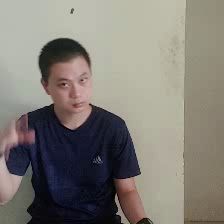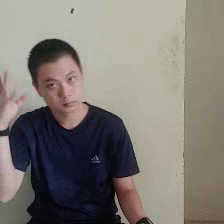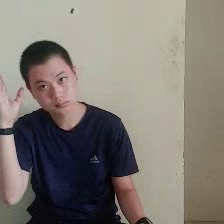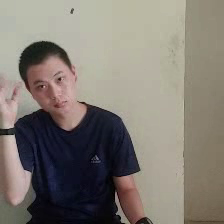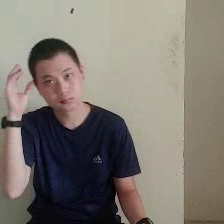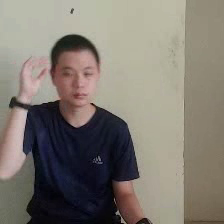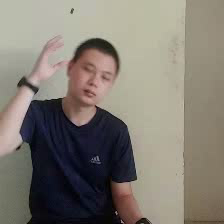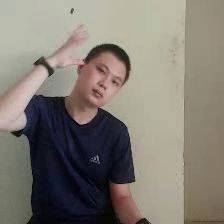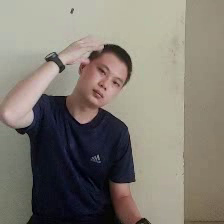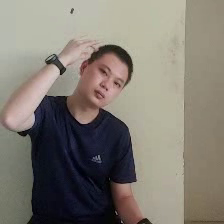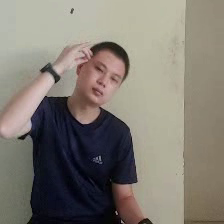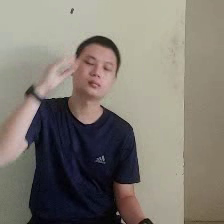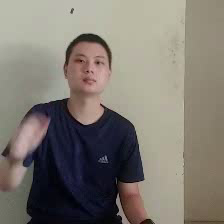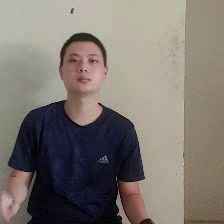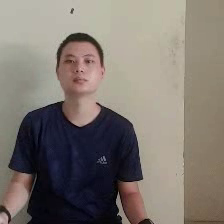Băn khoăn